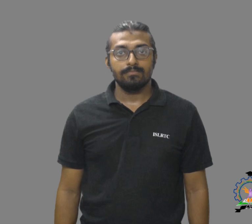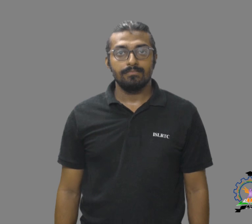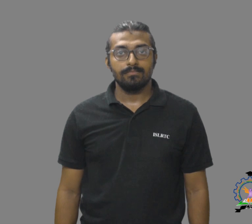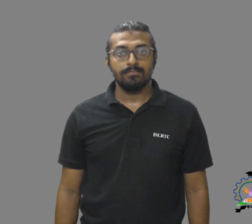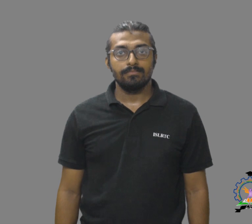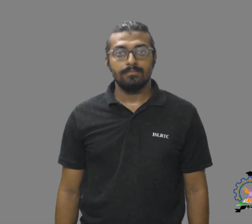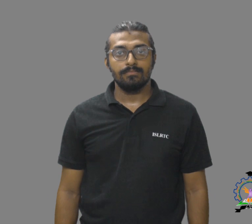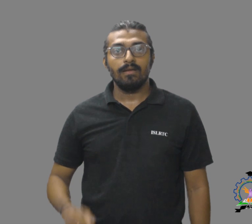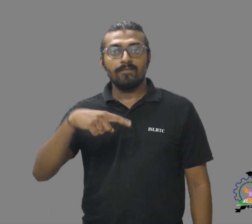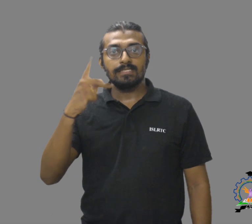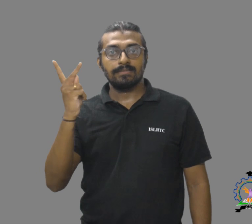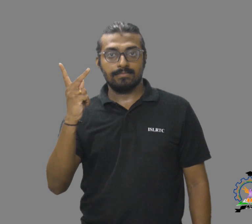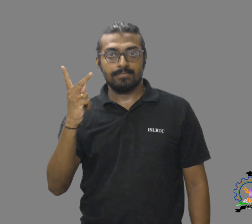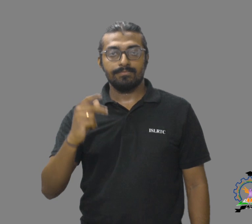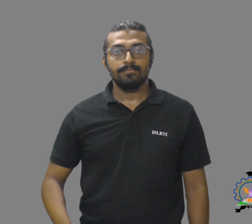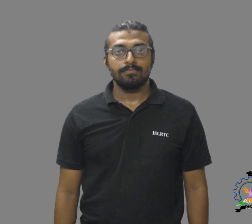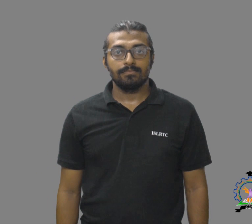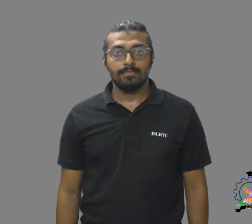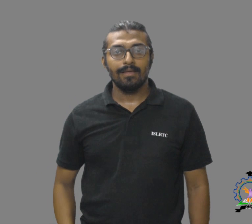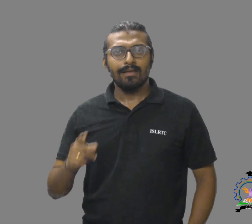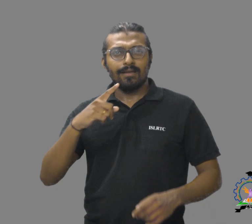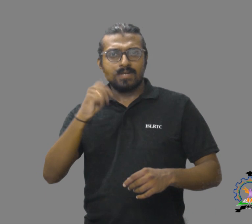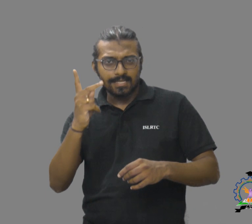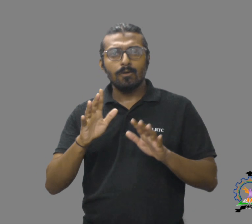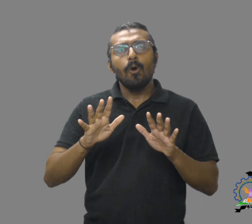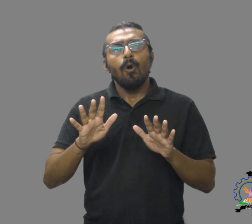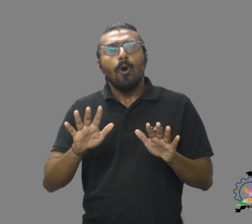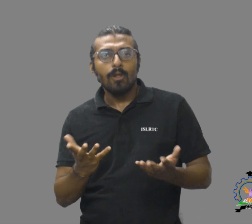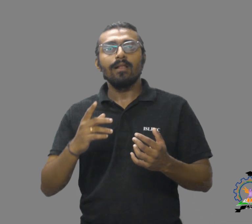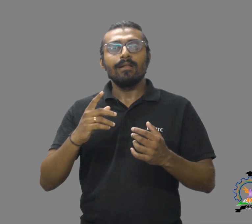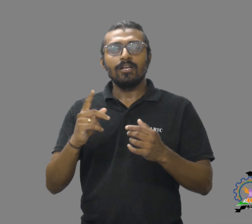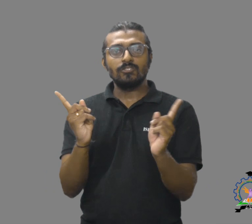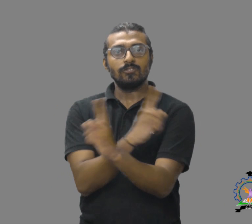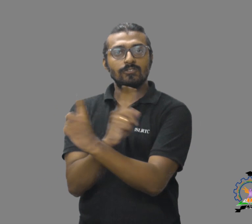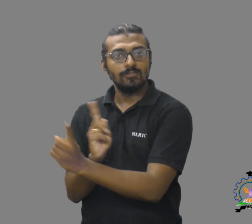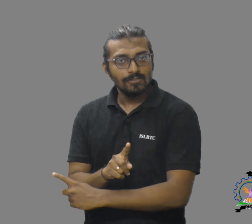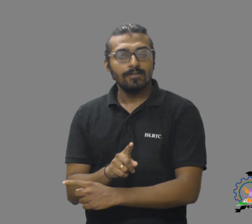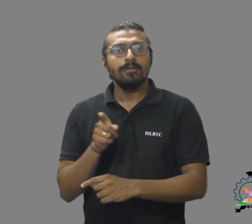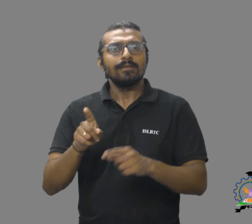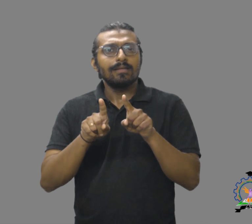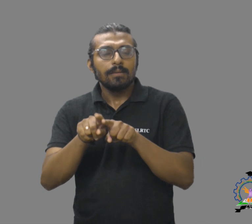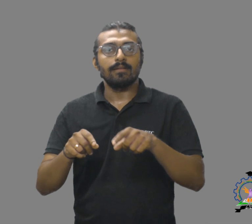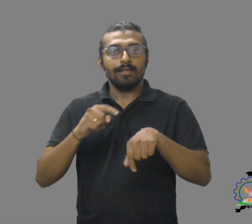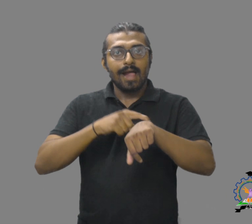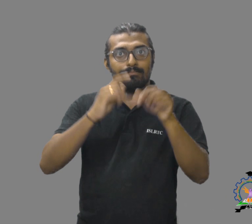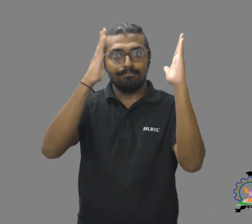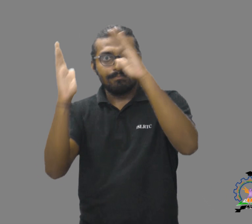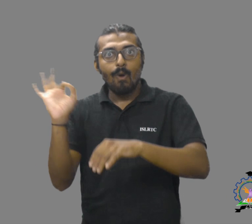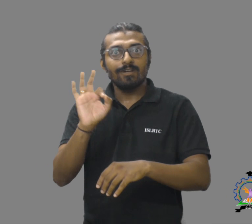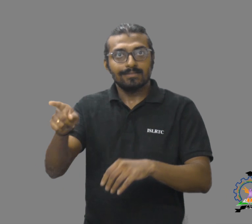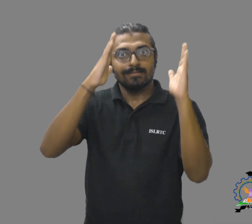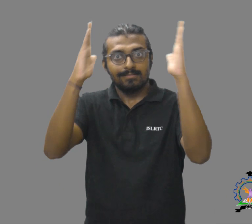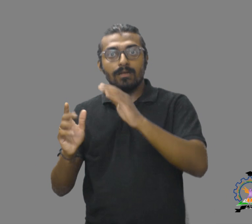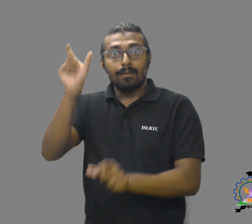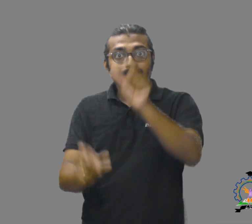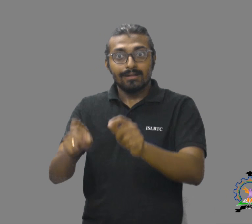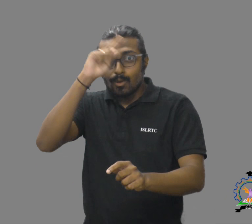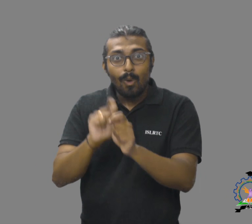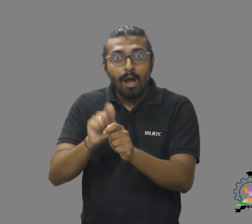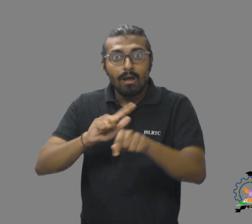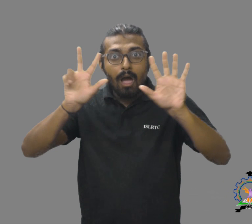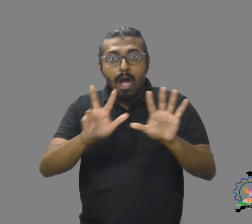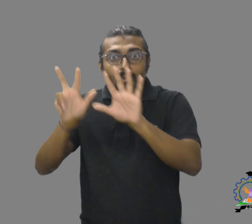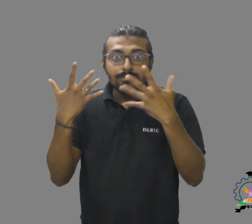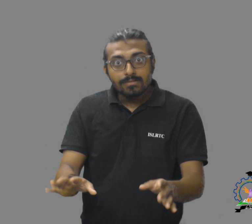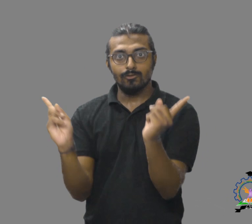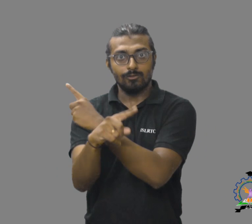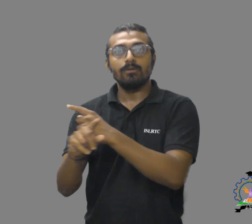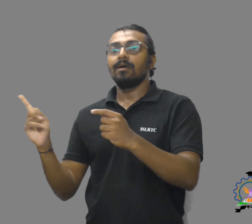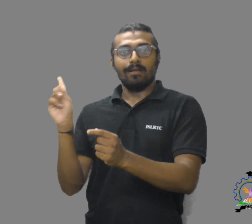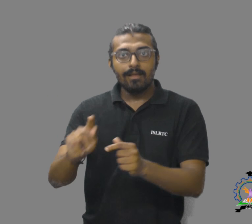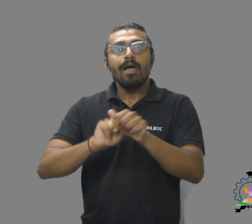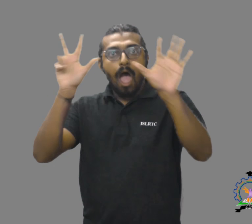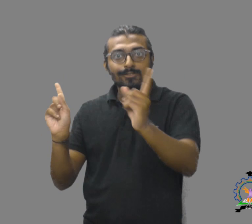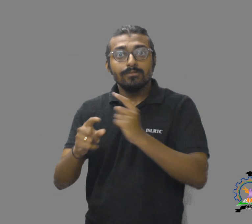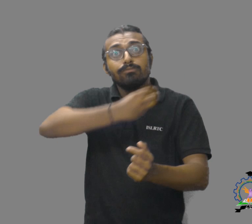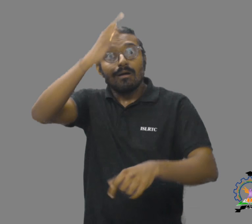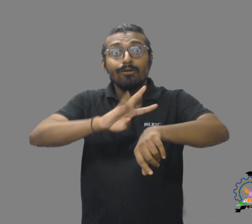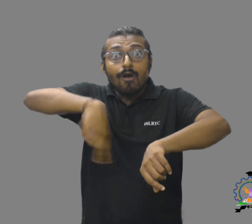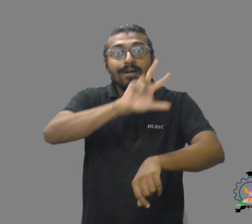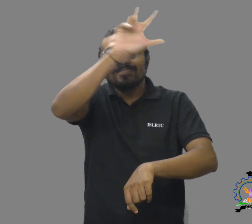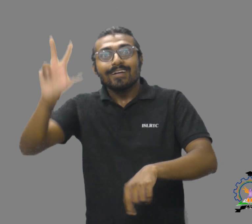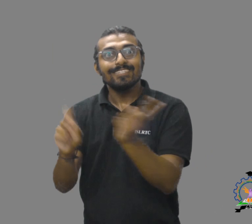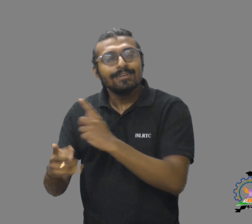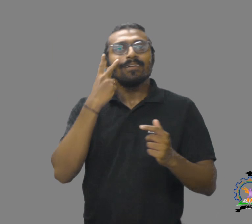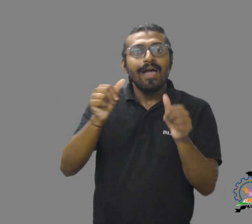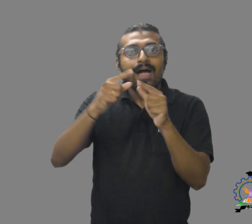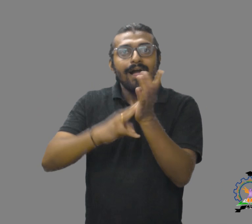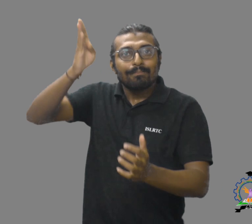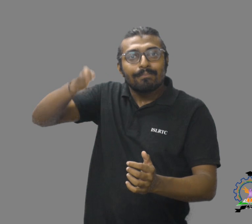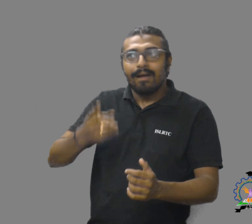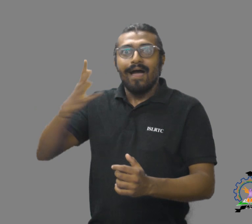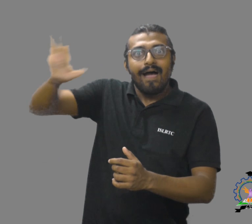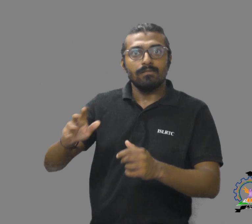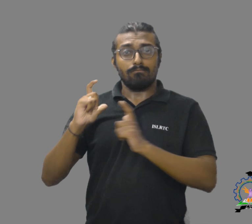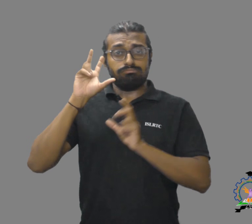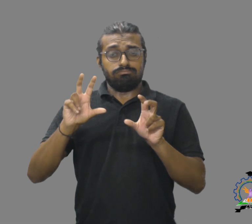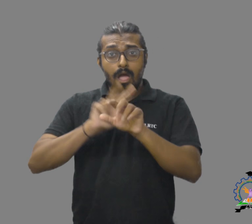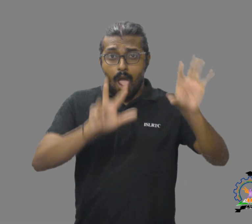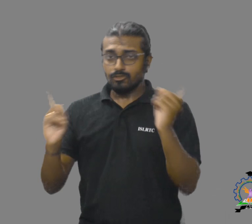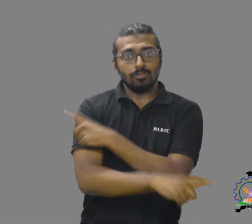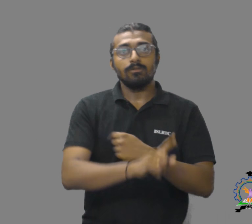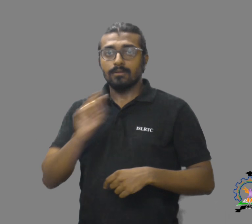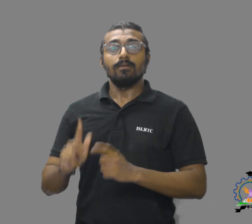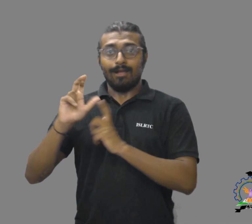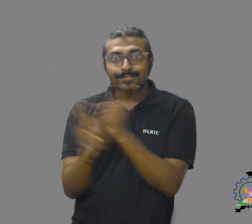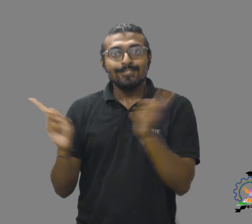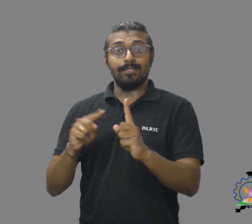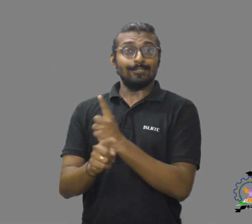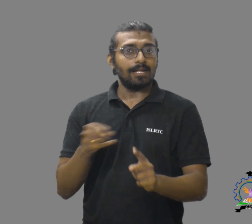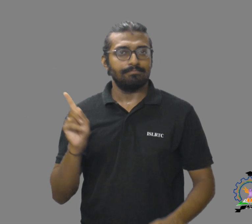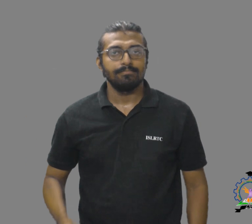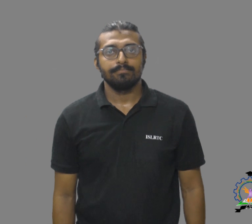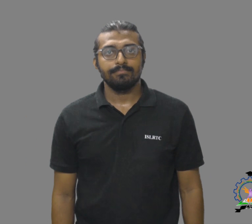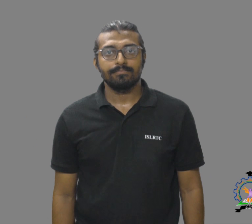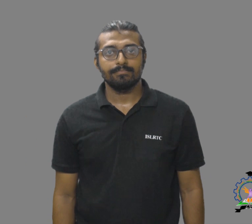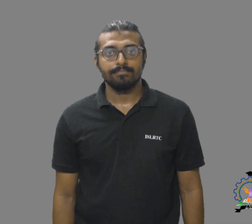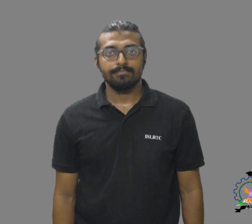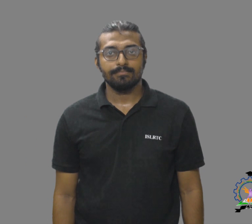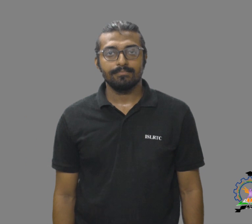Shift